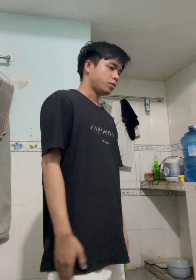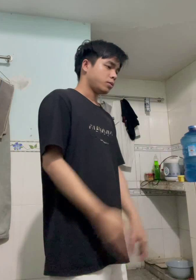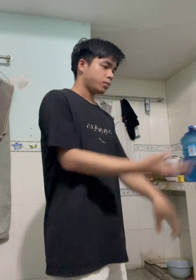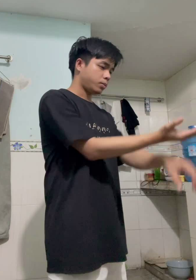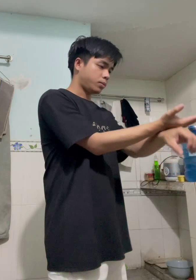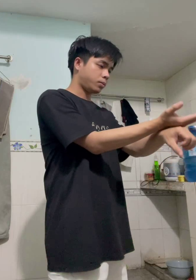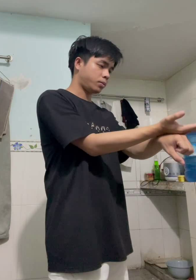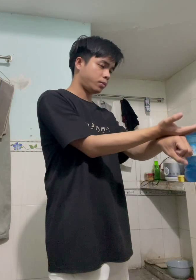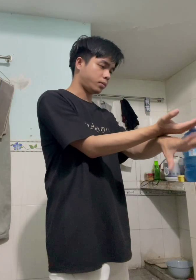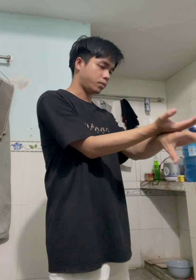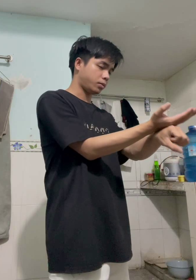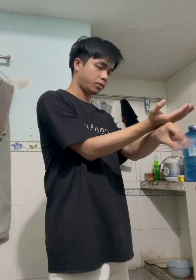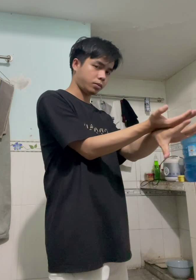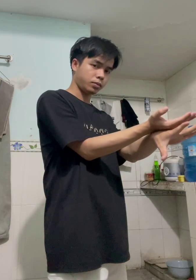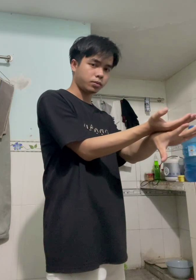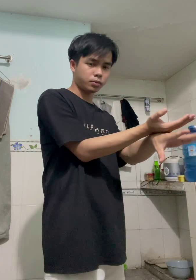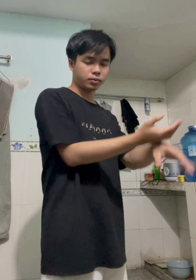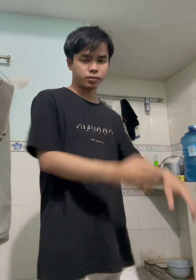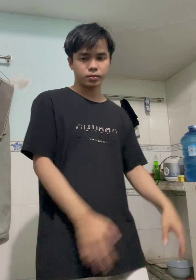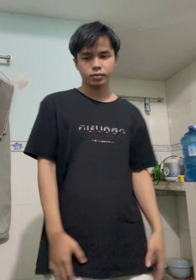ca phe